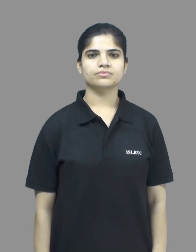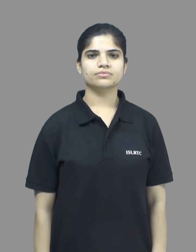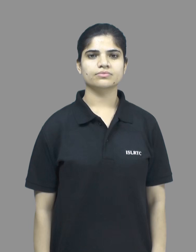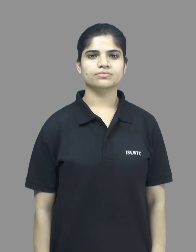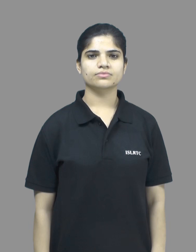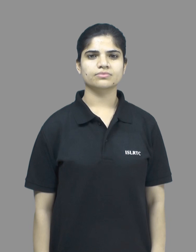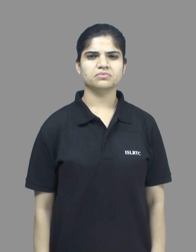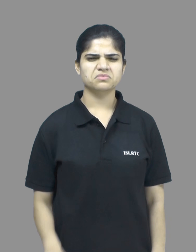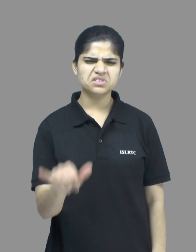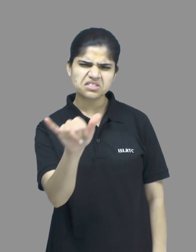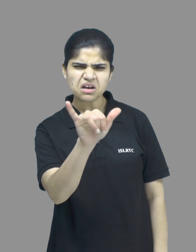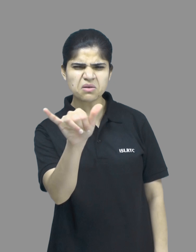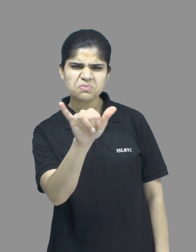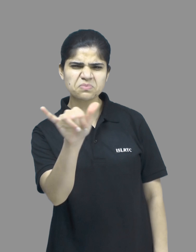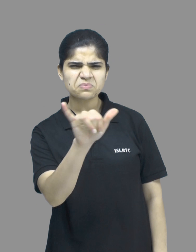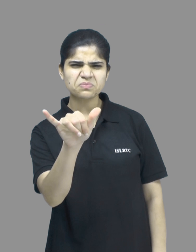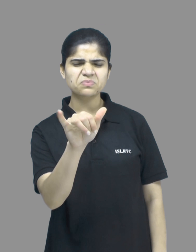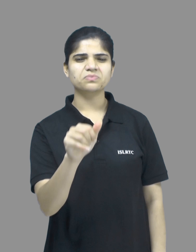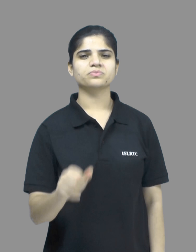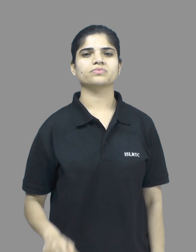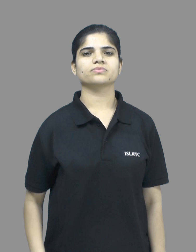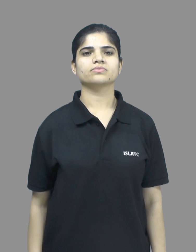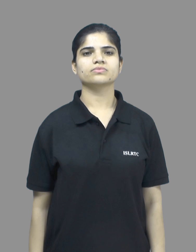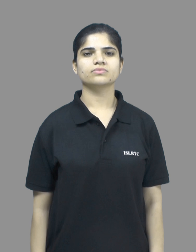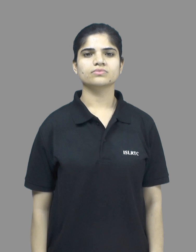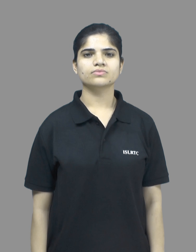Similar